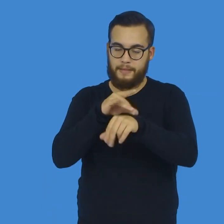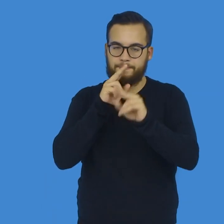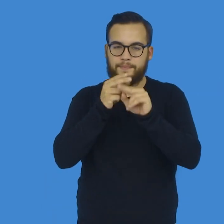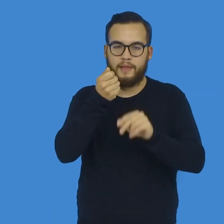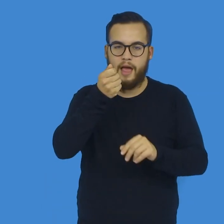nombre